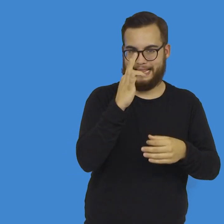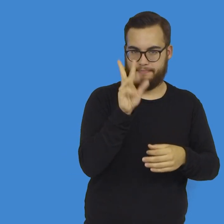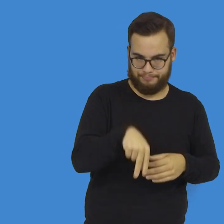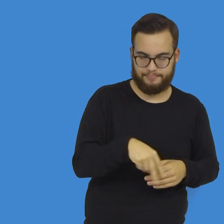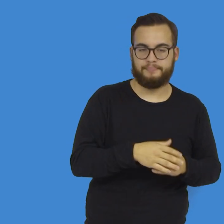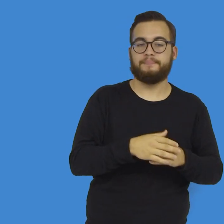verdad